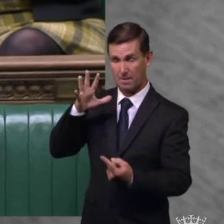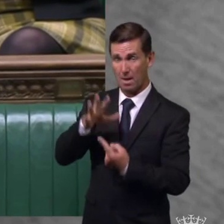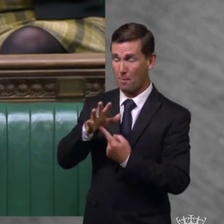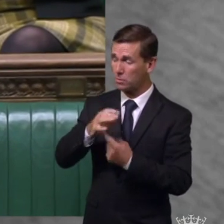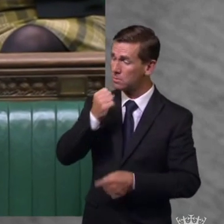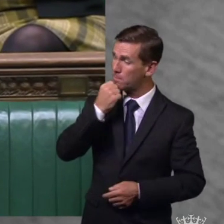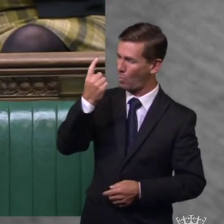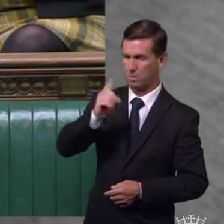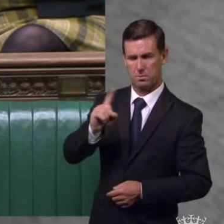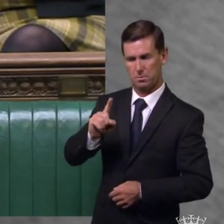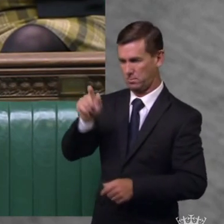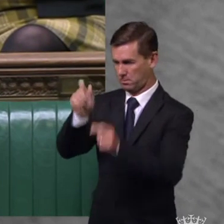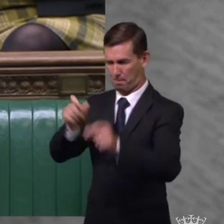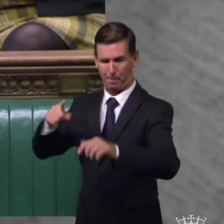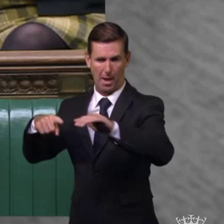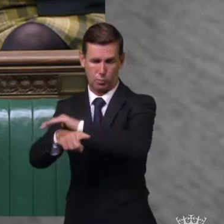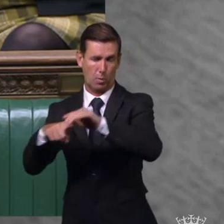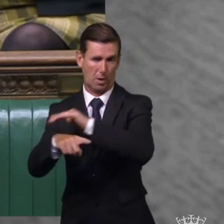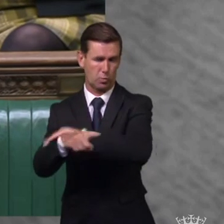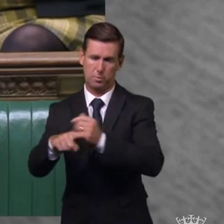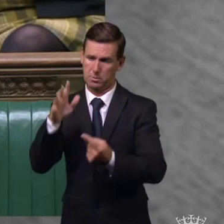Will the right honourable and learned Gentleman give way?